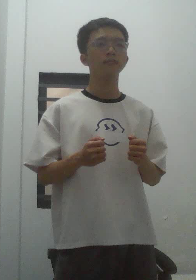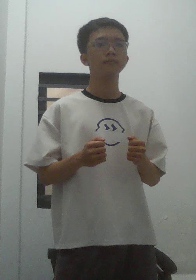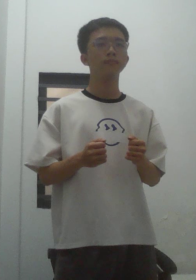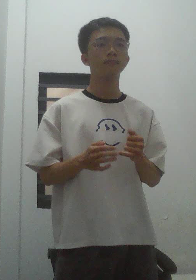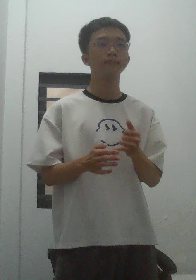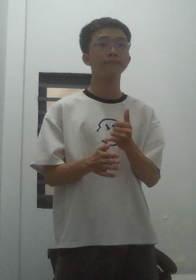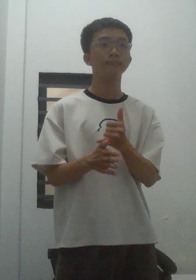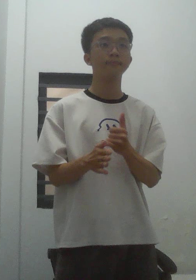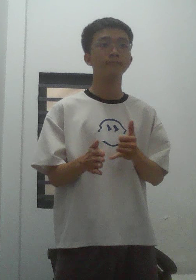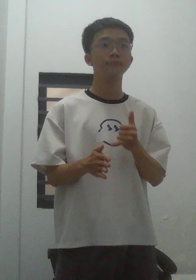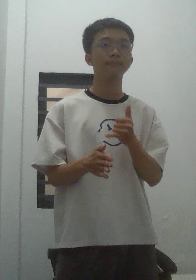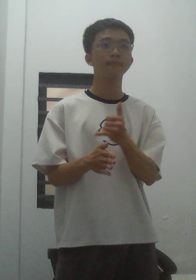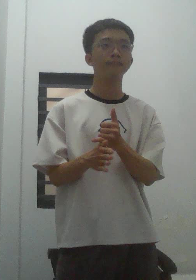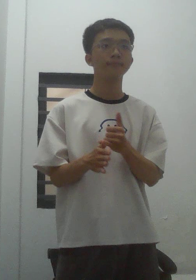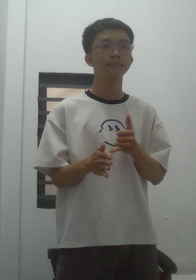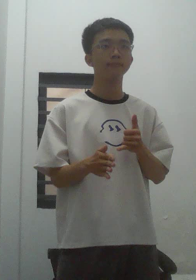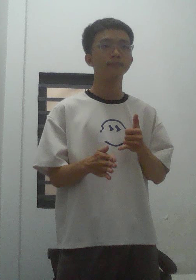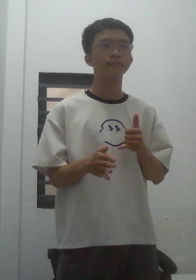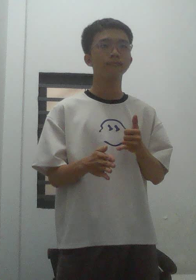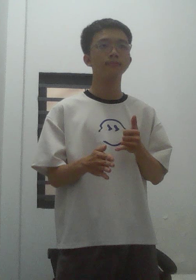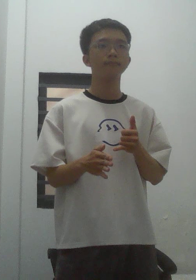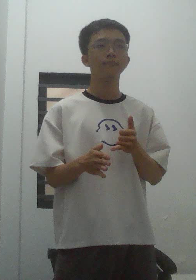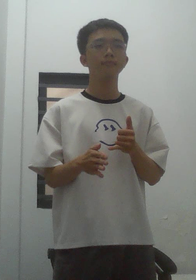cuoi thang